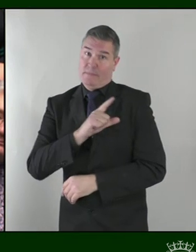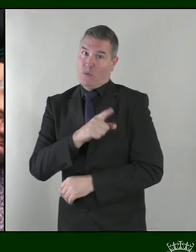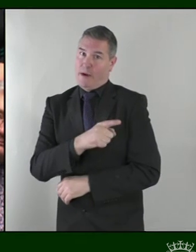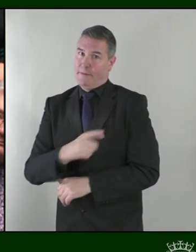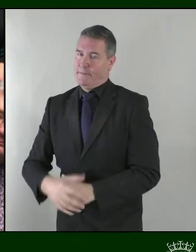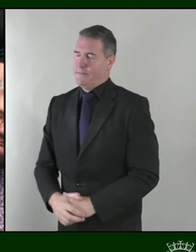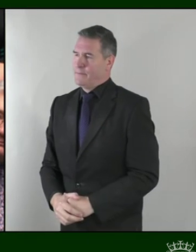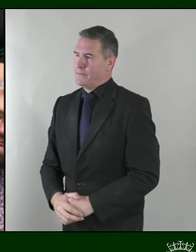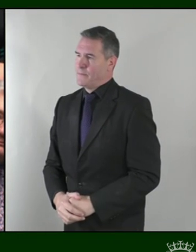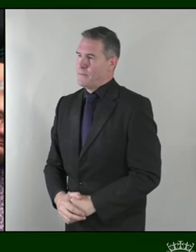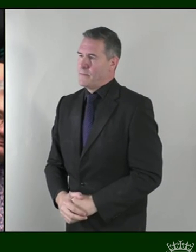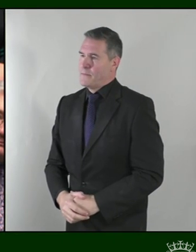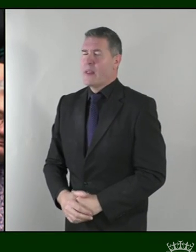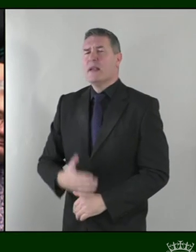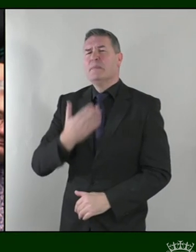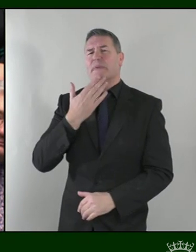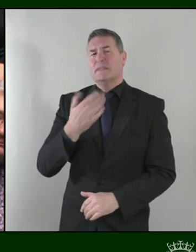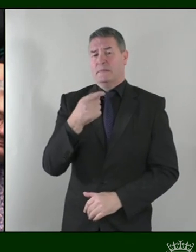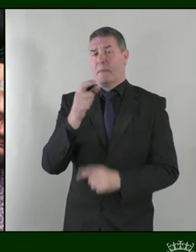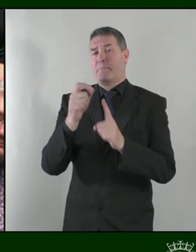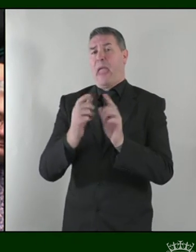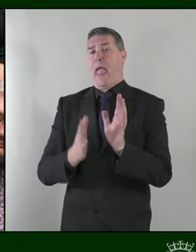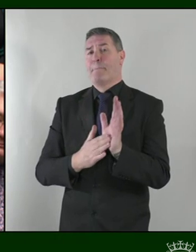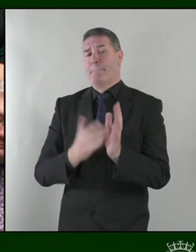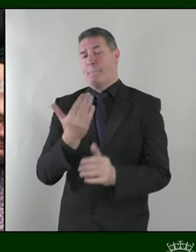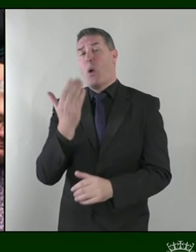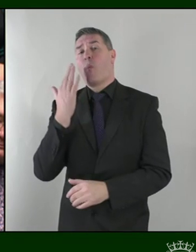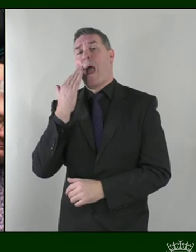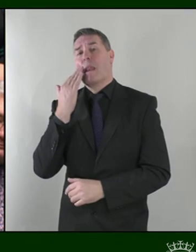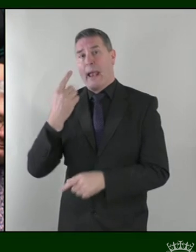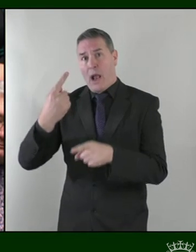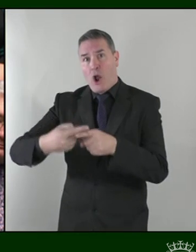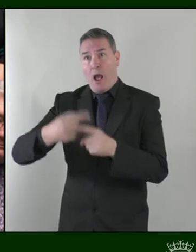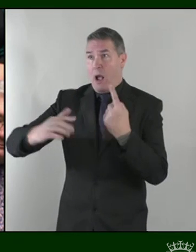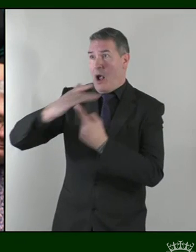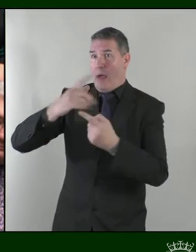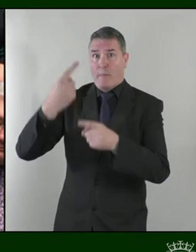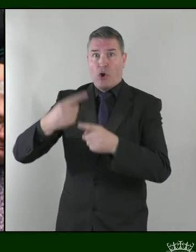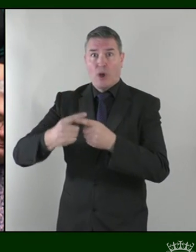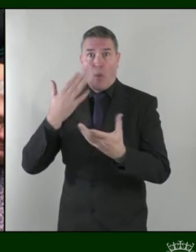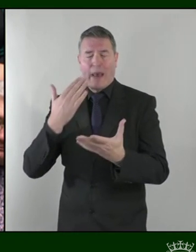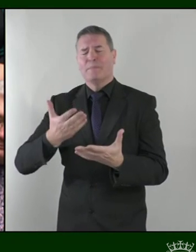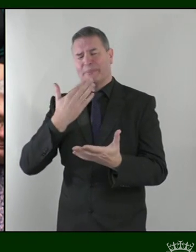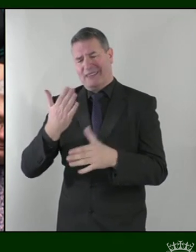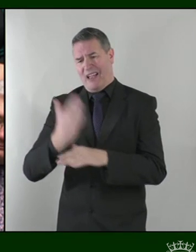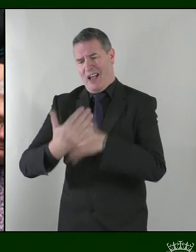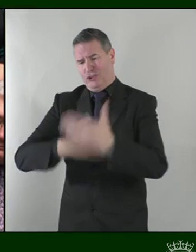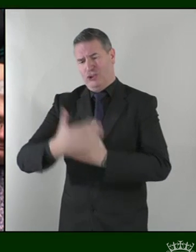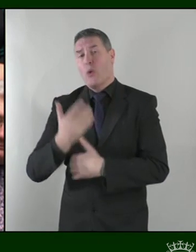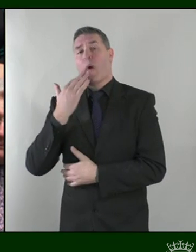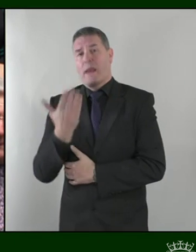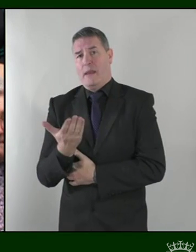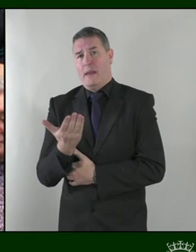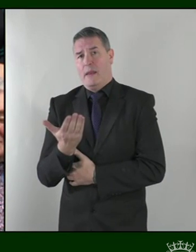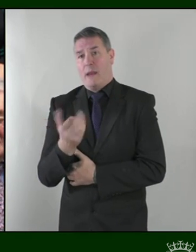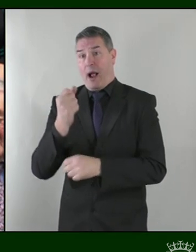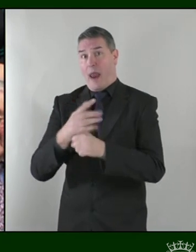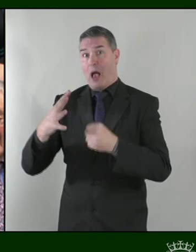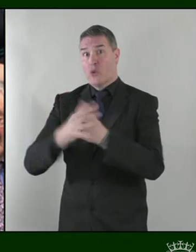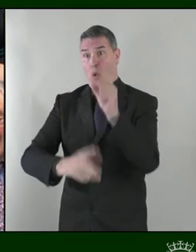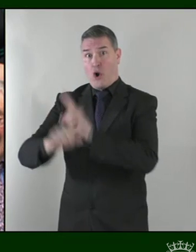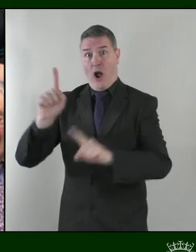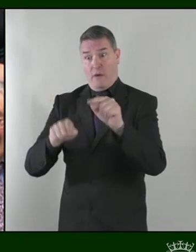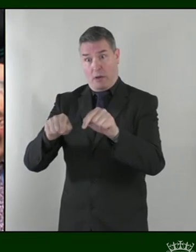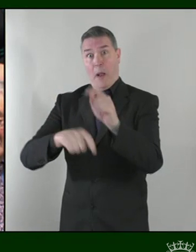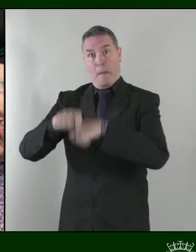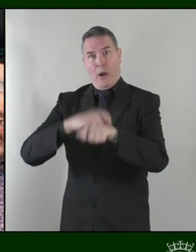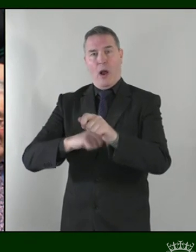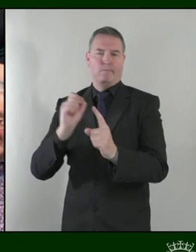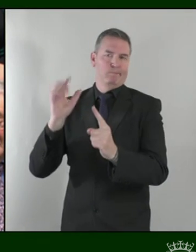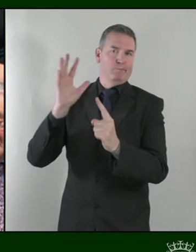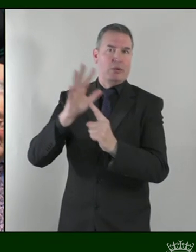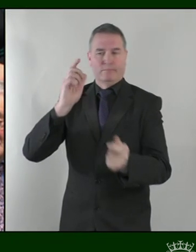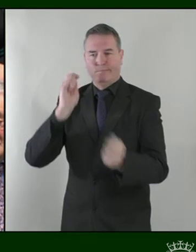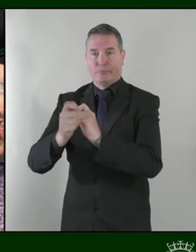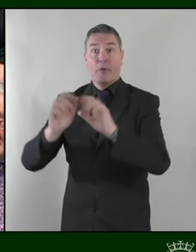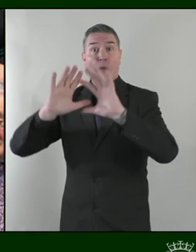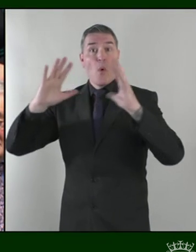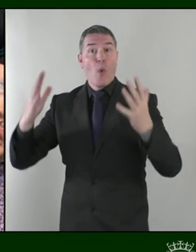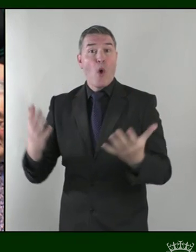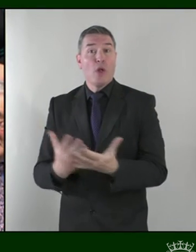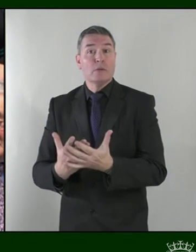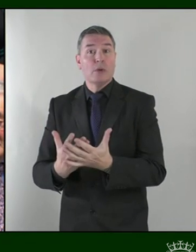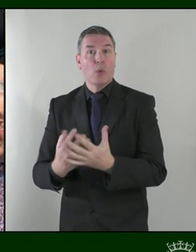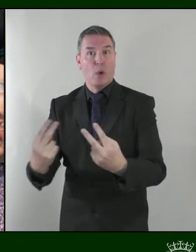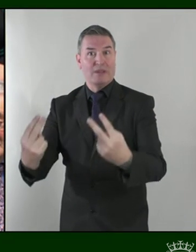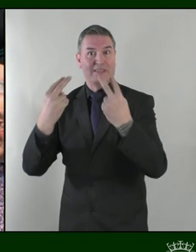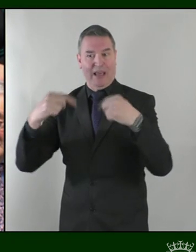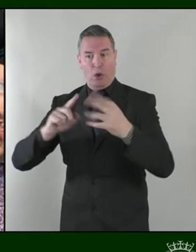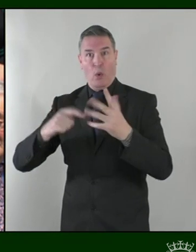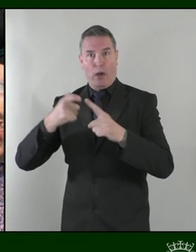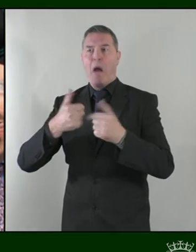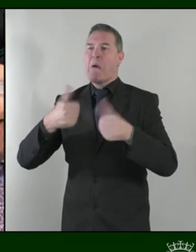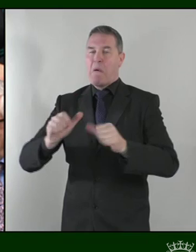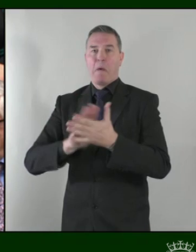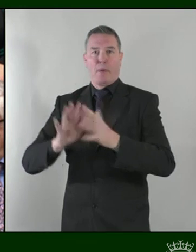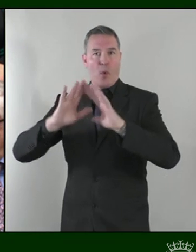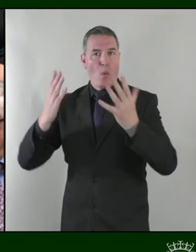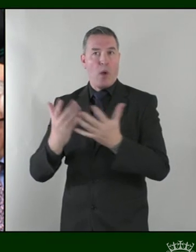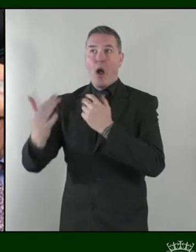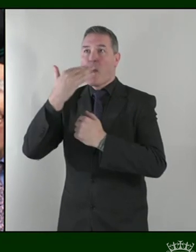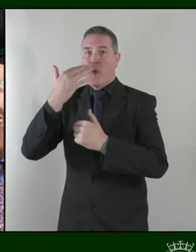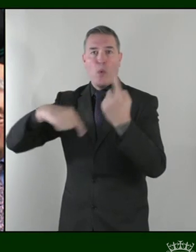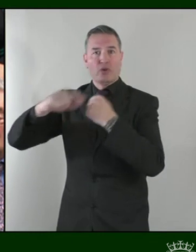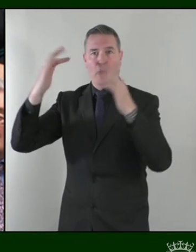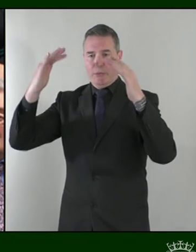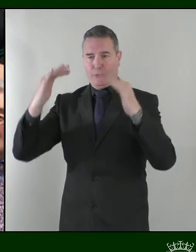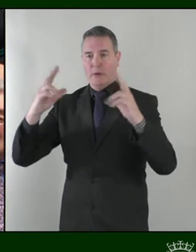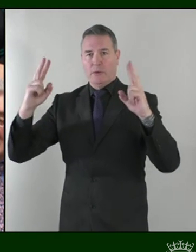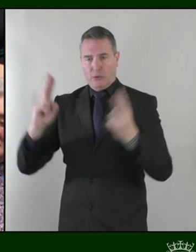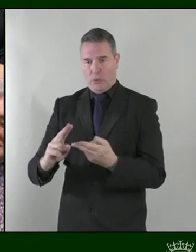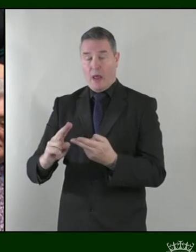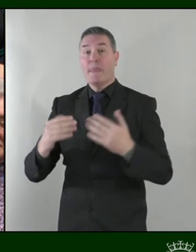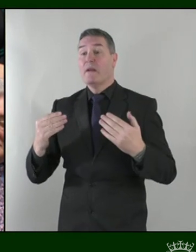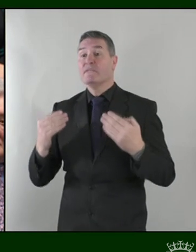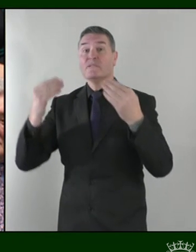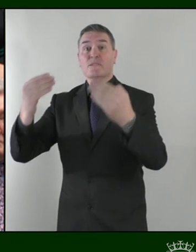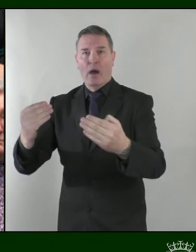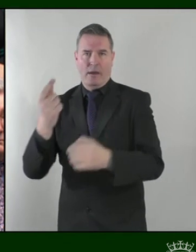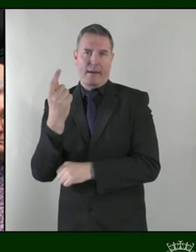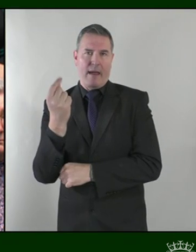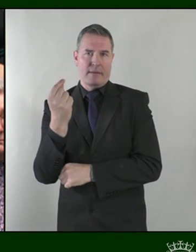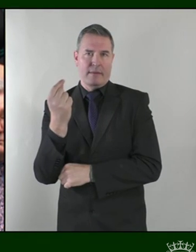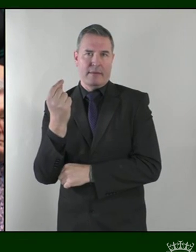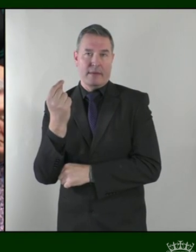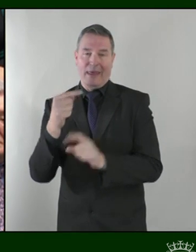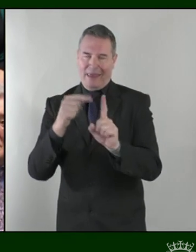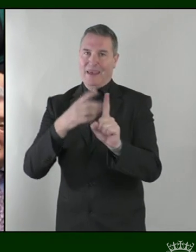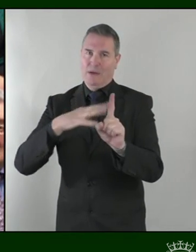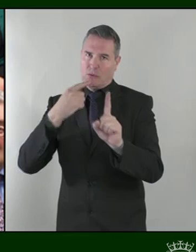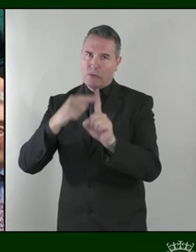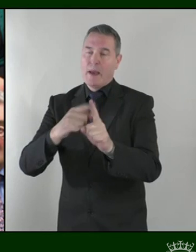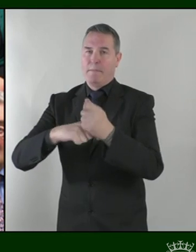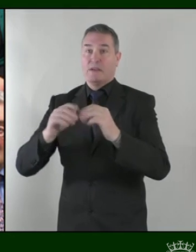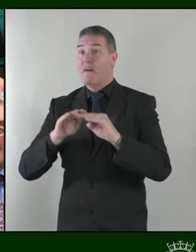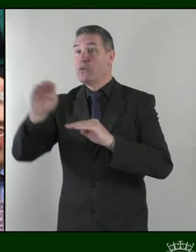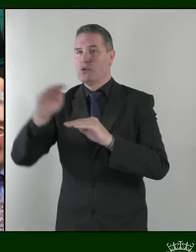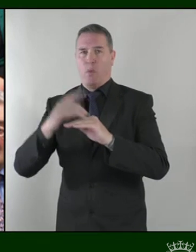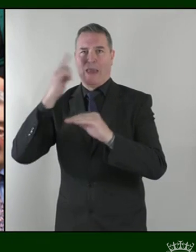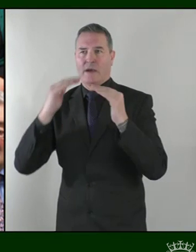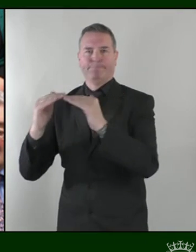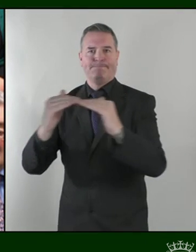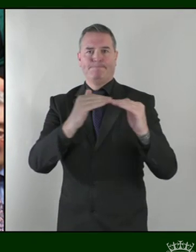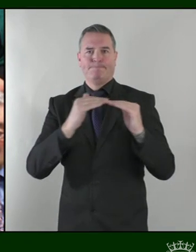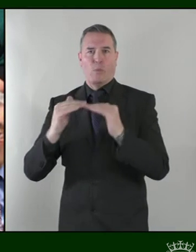When will he face up to the climate emergency and take the action necessary to turn Glasgow into the turning point when this world will stop the levels of pollution and climate change we are having and go forward to a sustainable future?